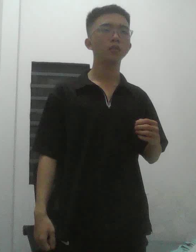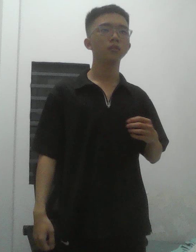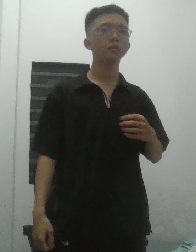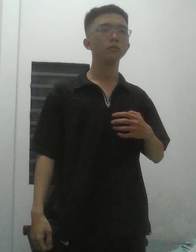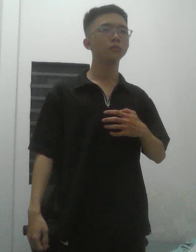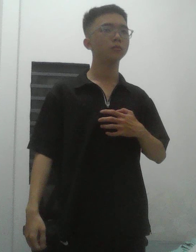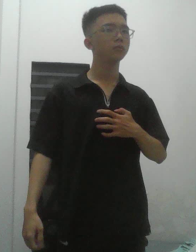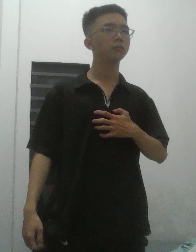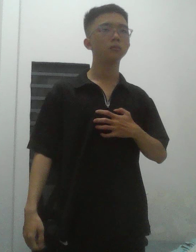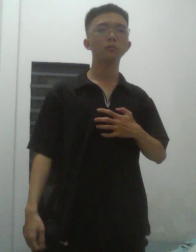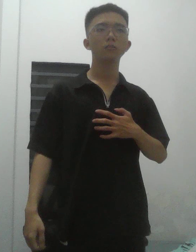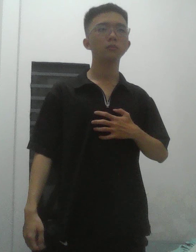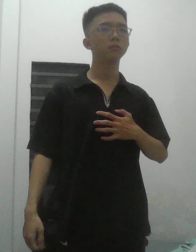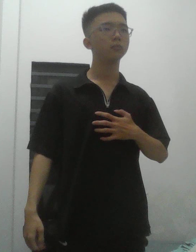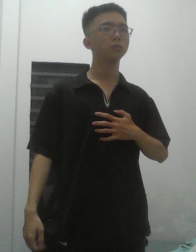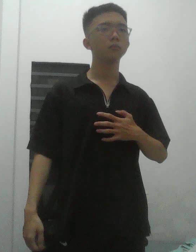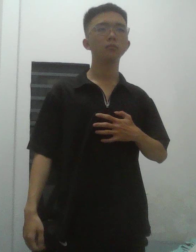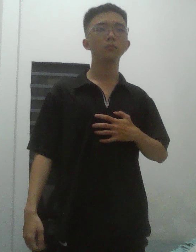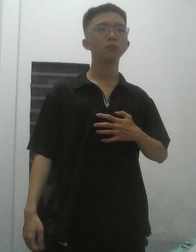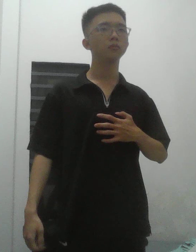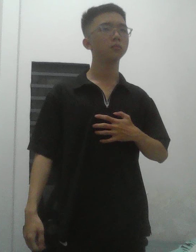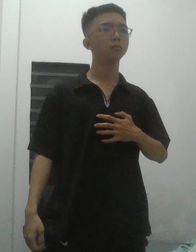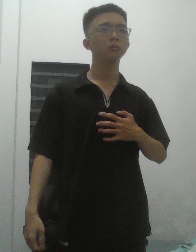khong thich